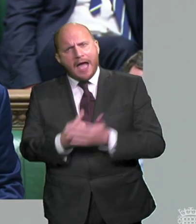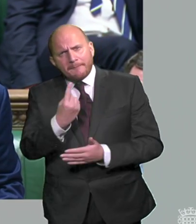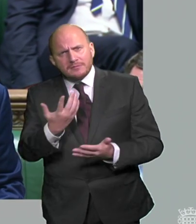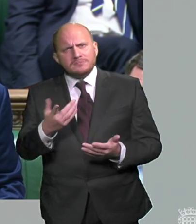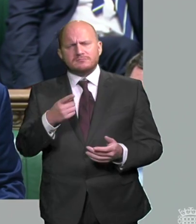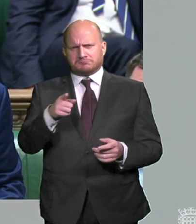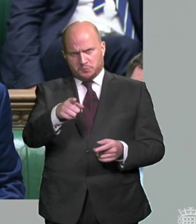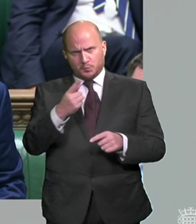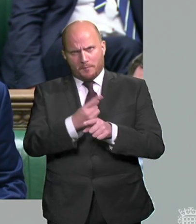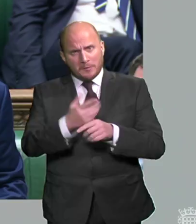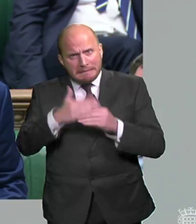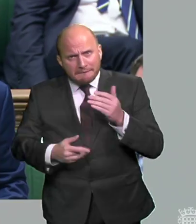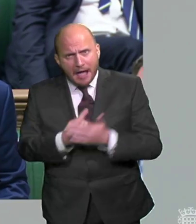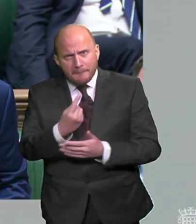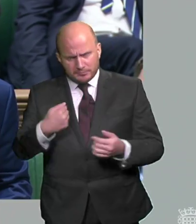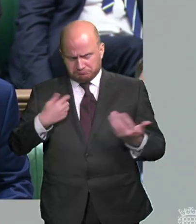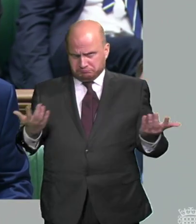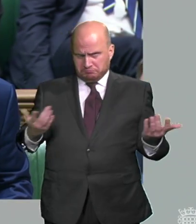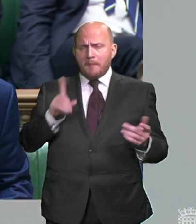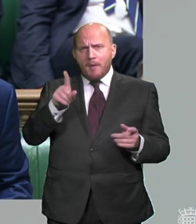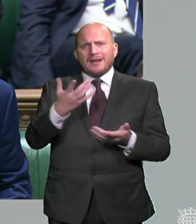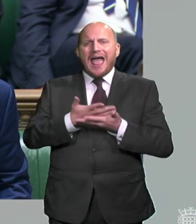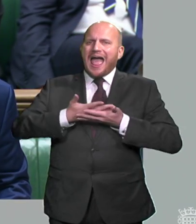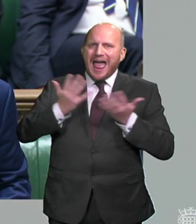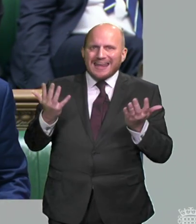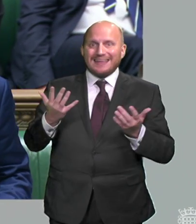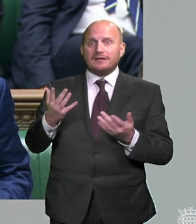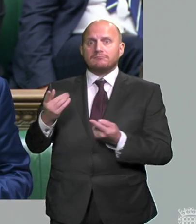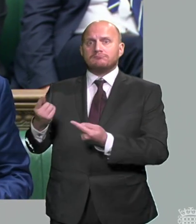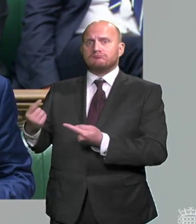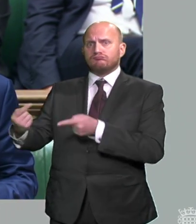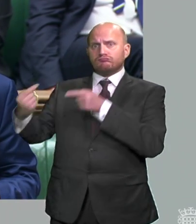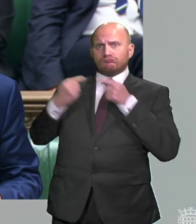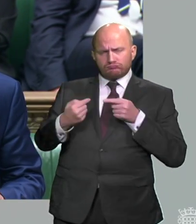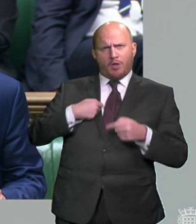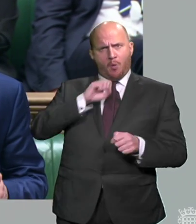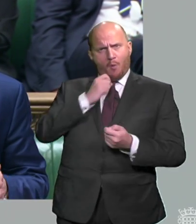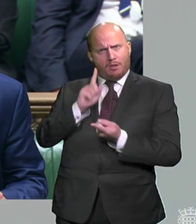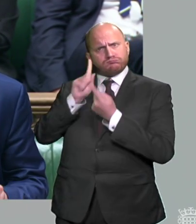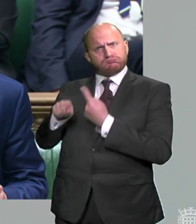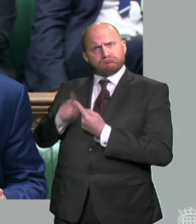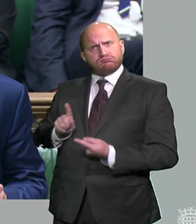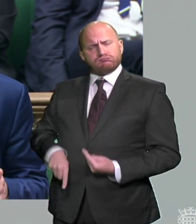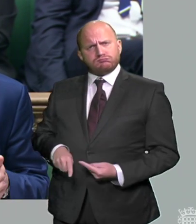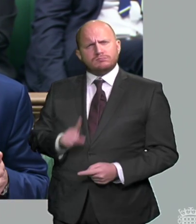I will thoroughly rebut and refute any of the claims that have been made.